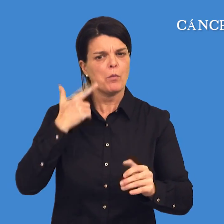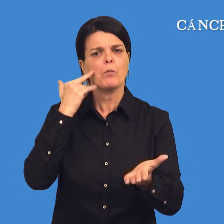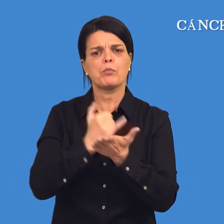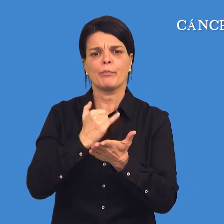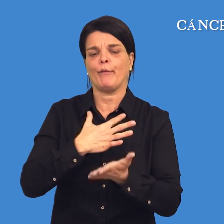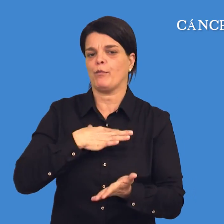probar